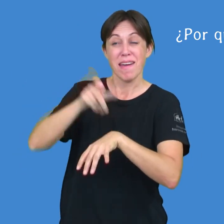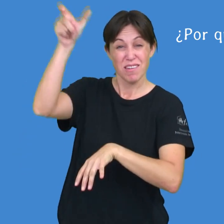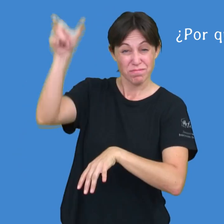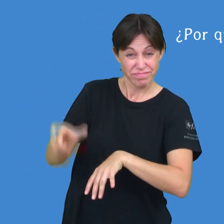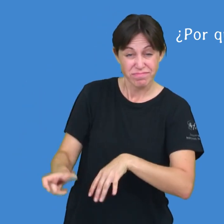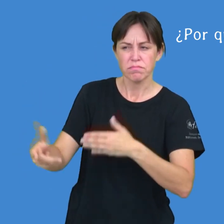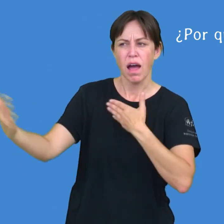persona